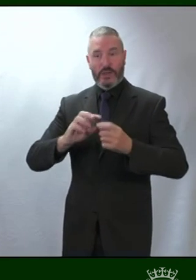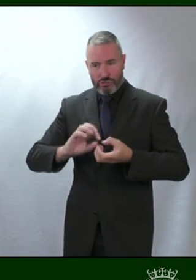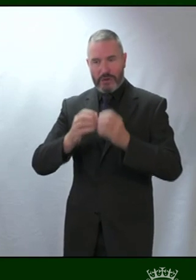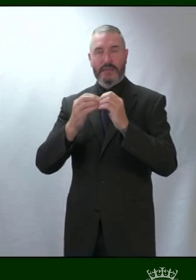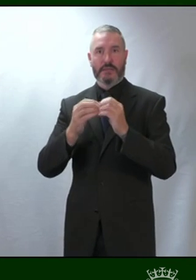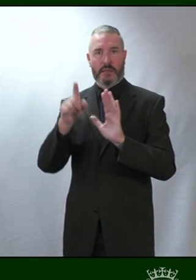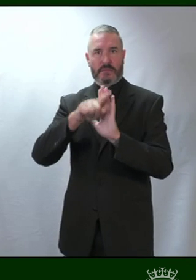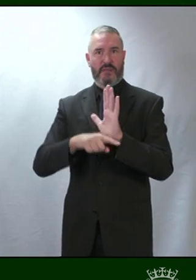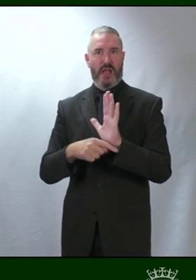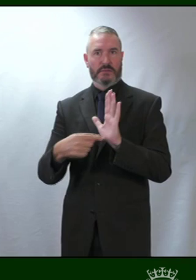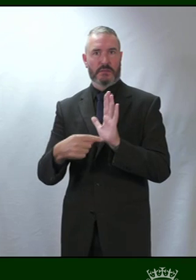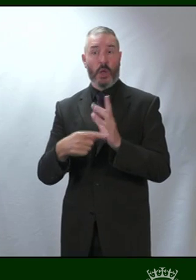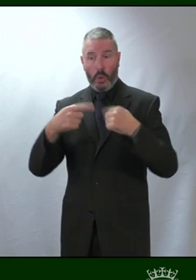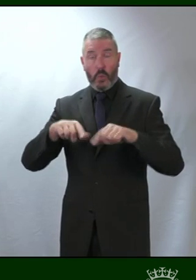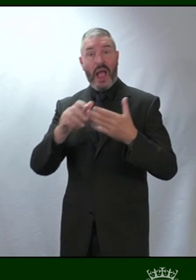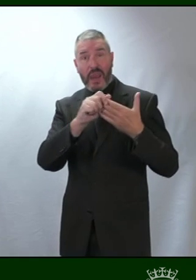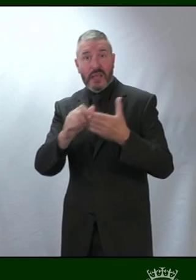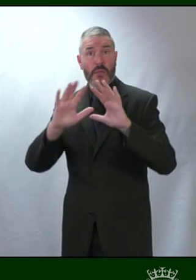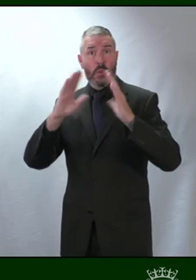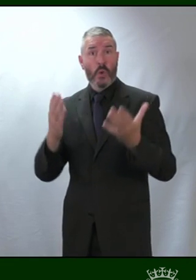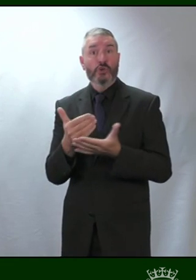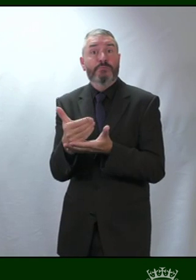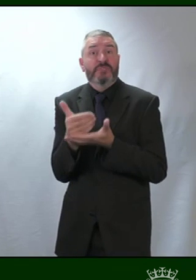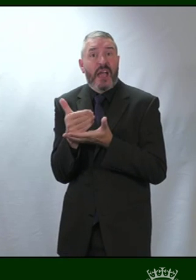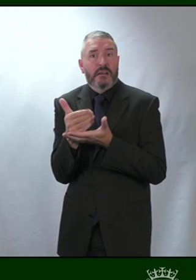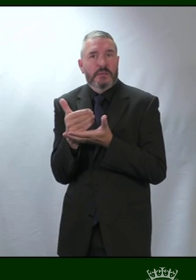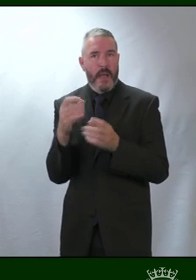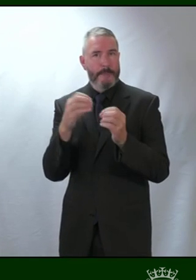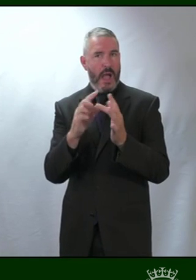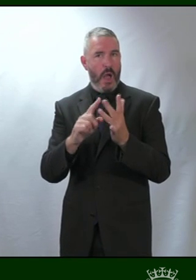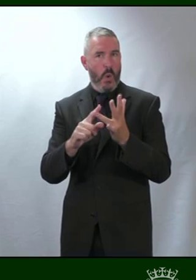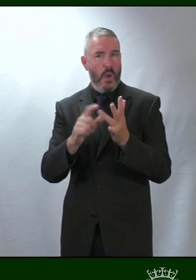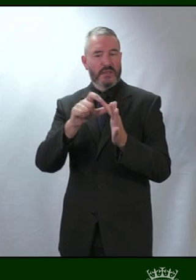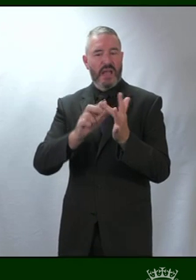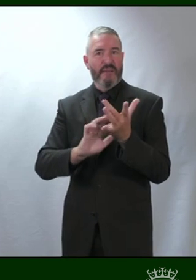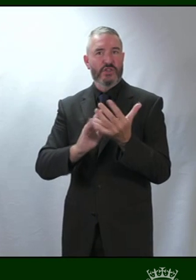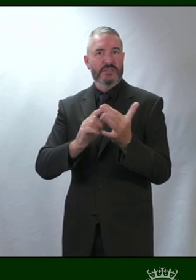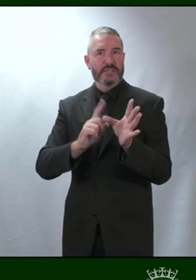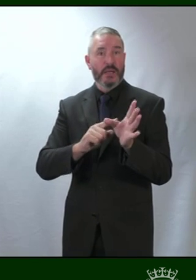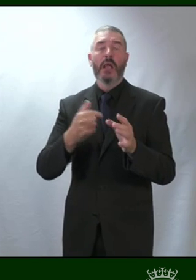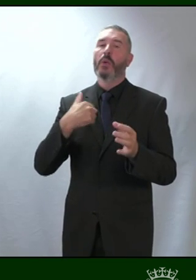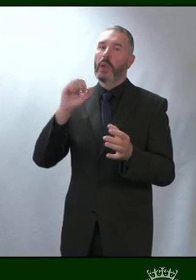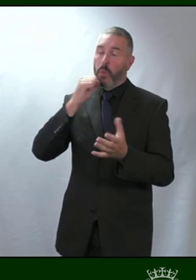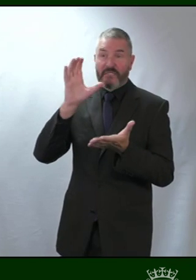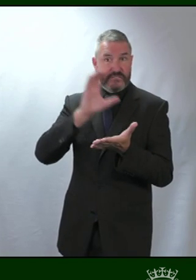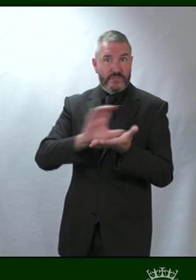It is this Government who are leading the world in protecting biodiversity across the planet, and we will put in the funding.